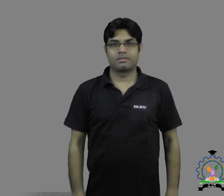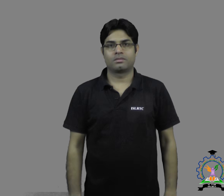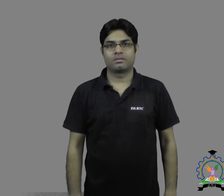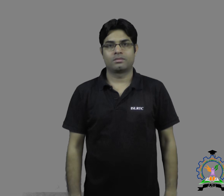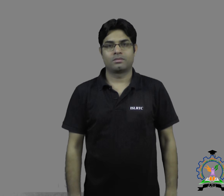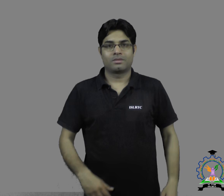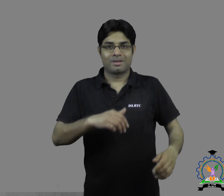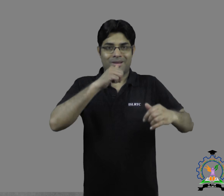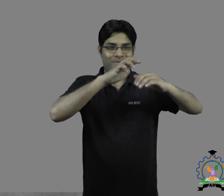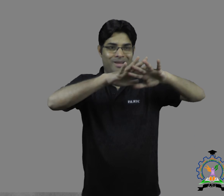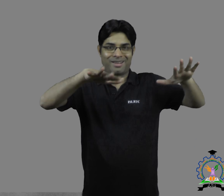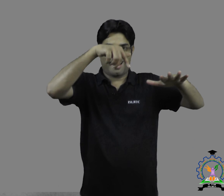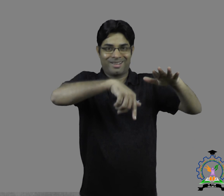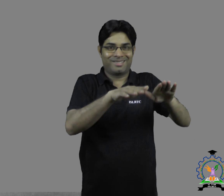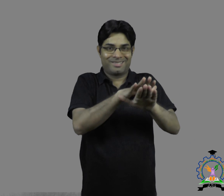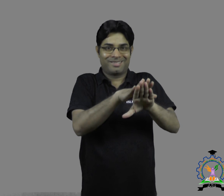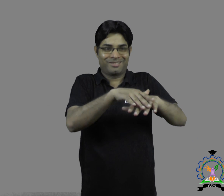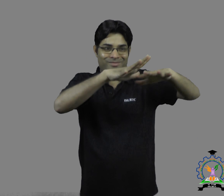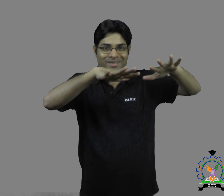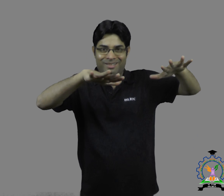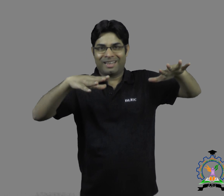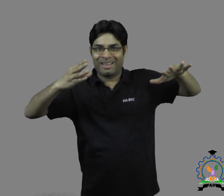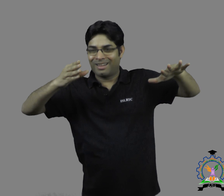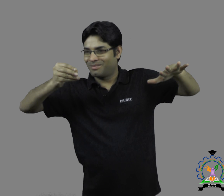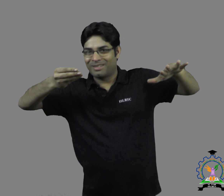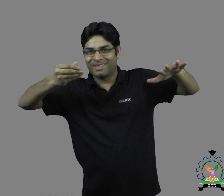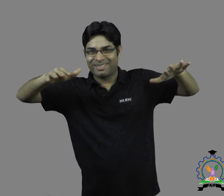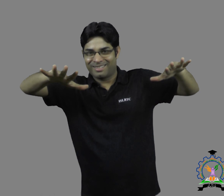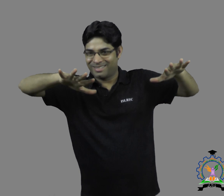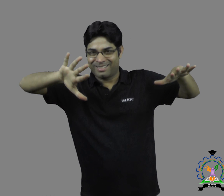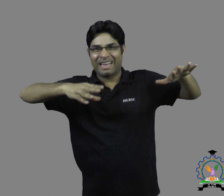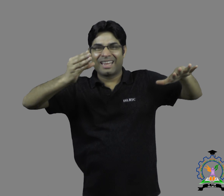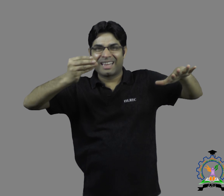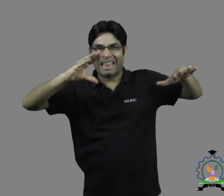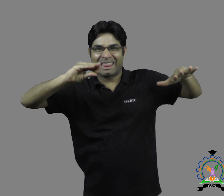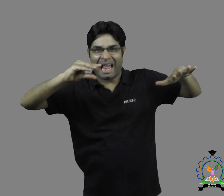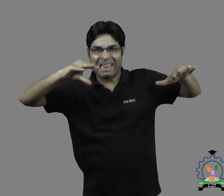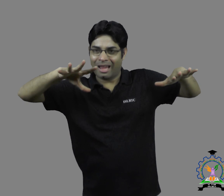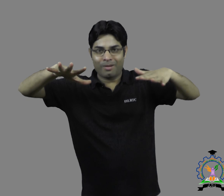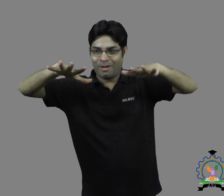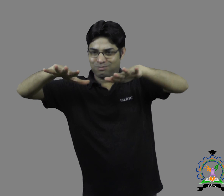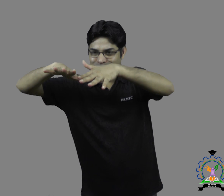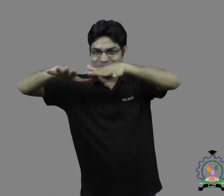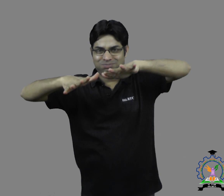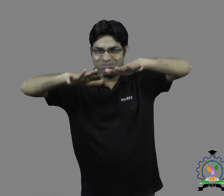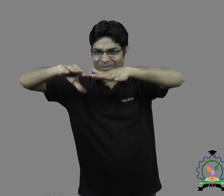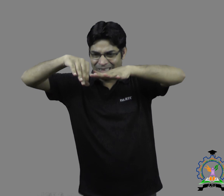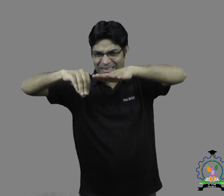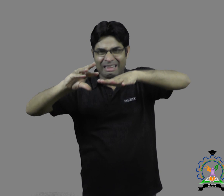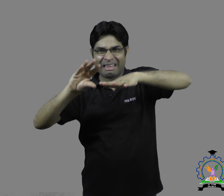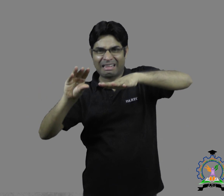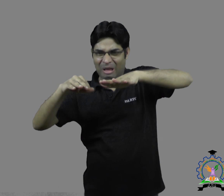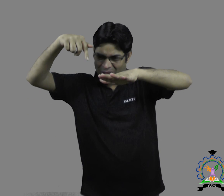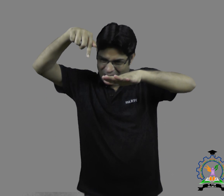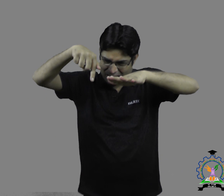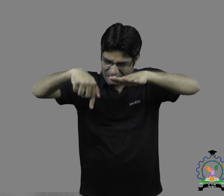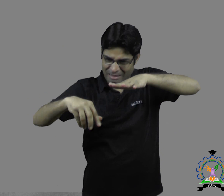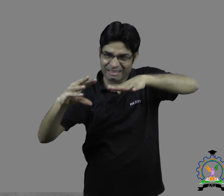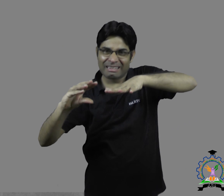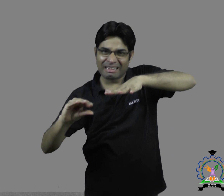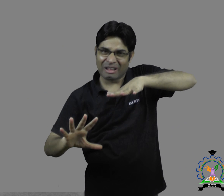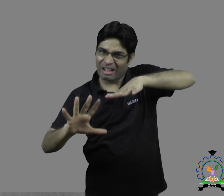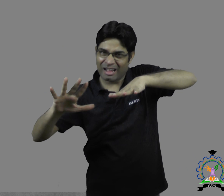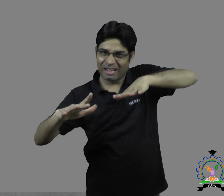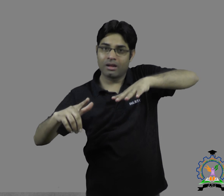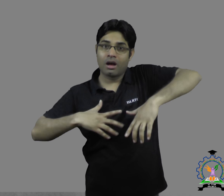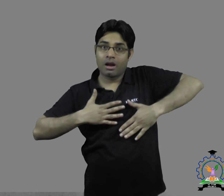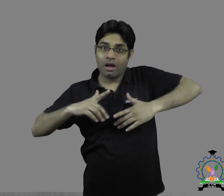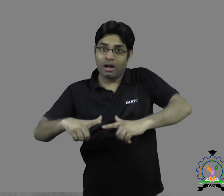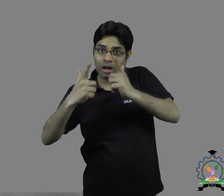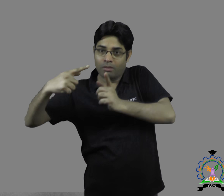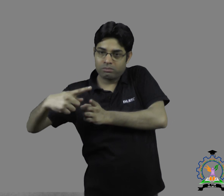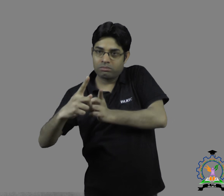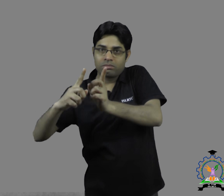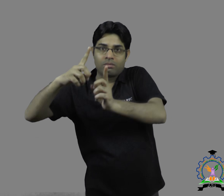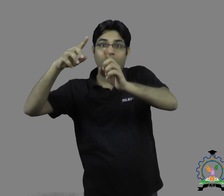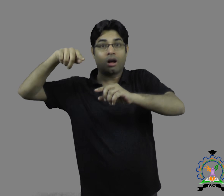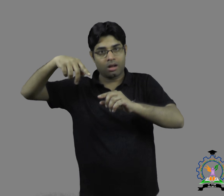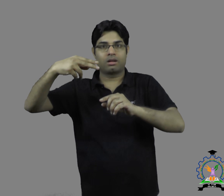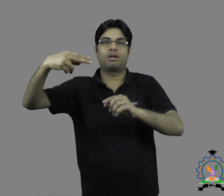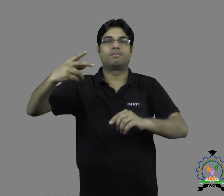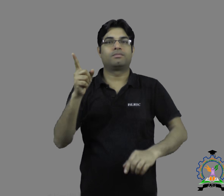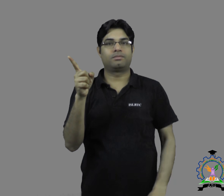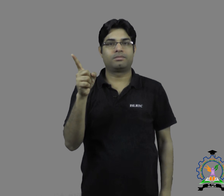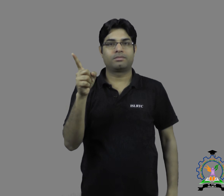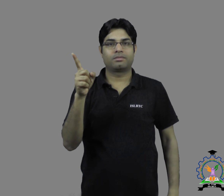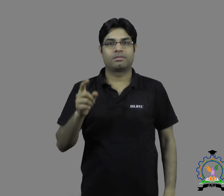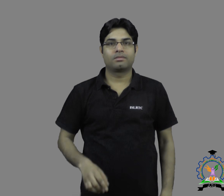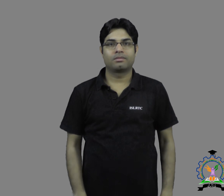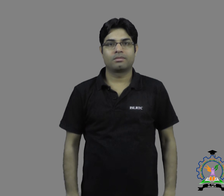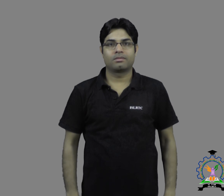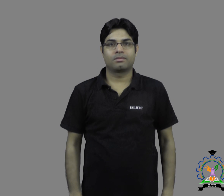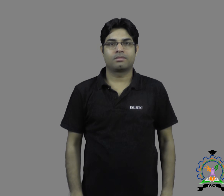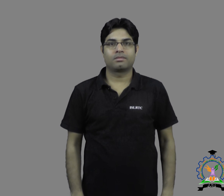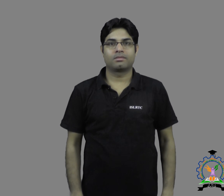Marginal Weeds Deep Water Rooted Plants